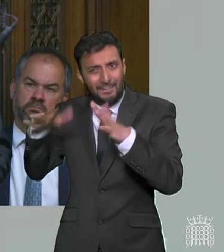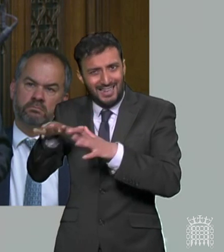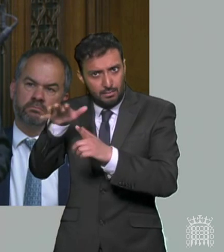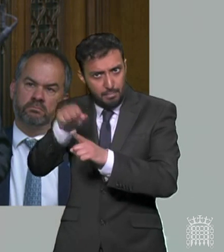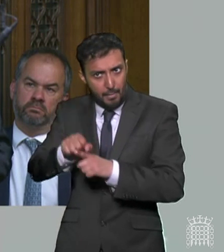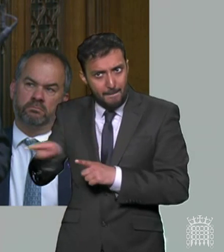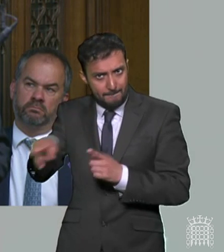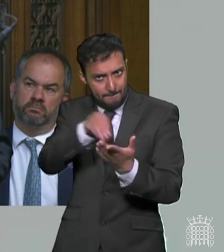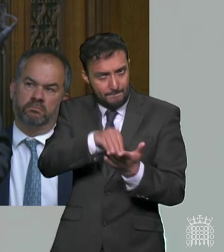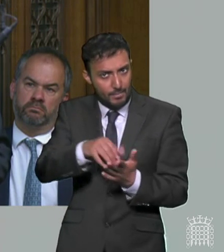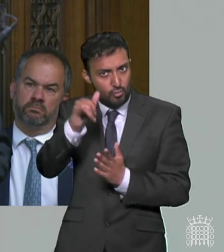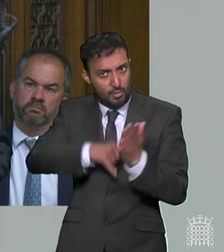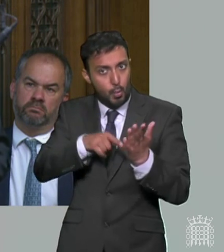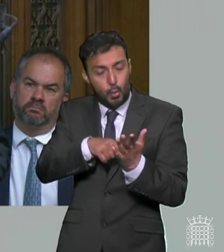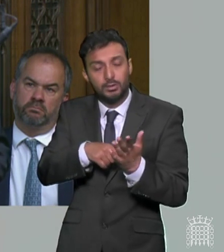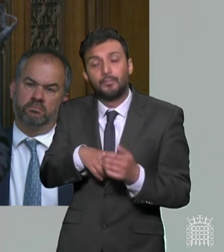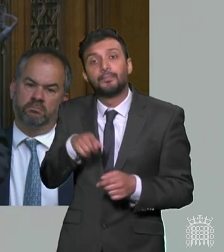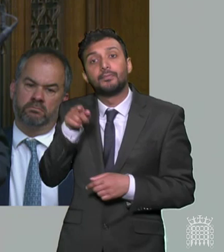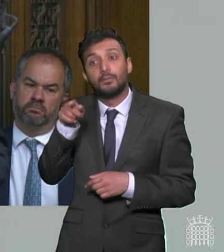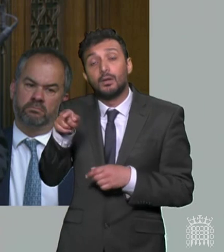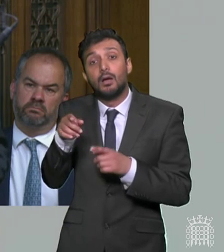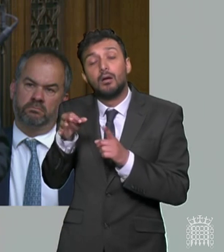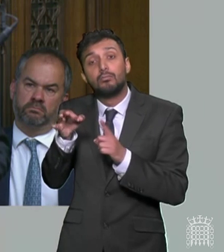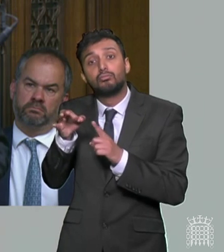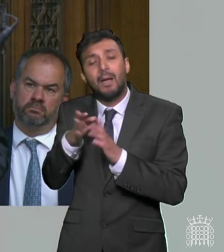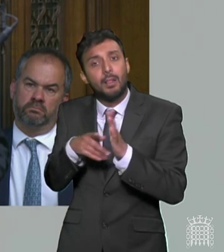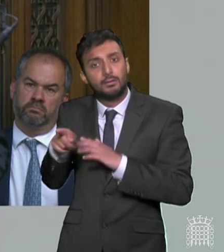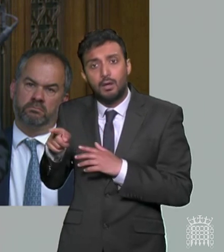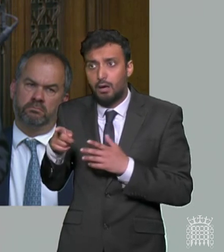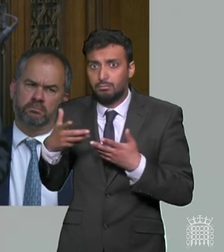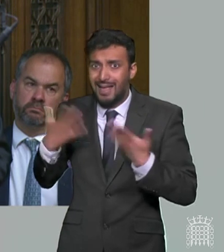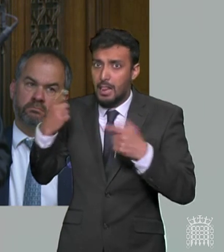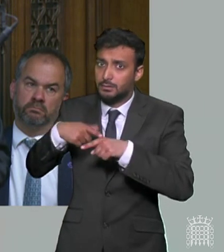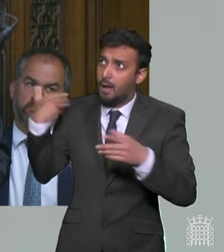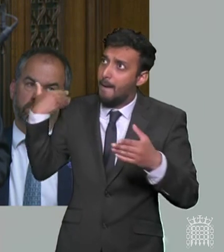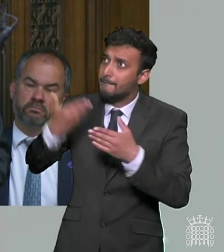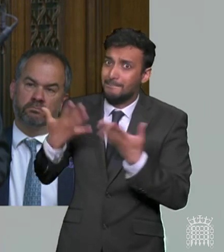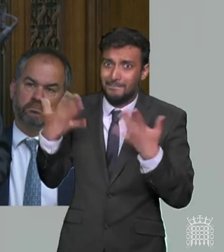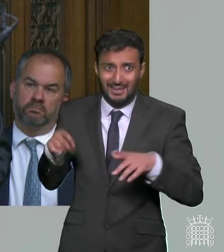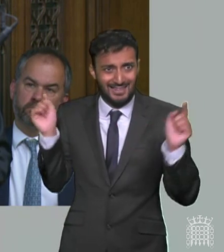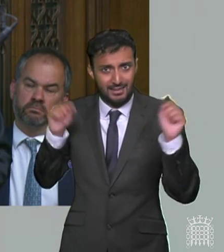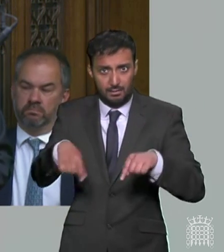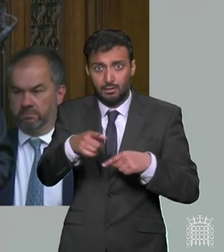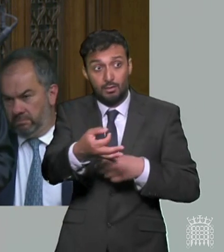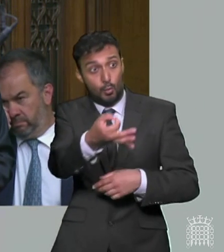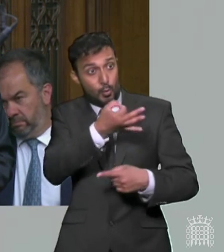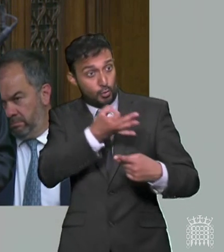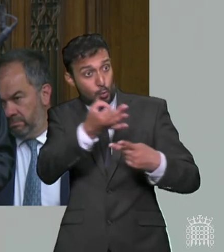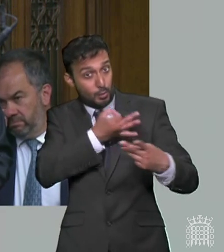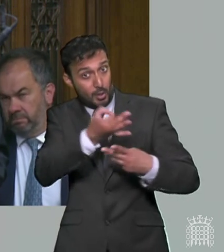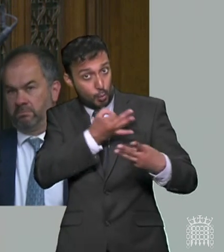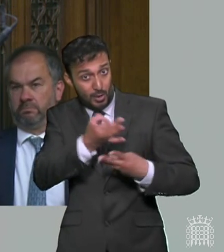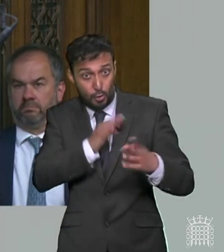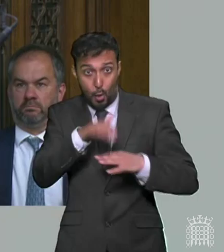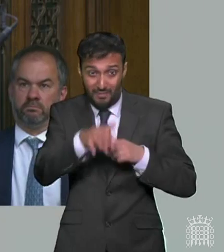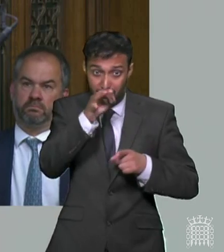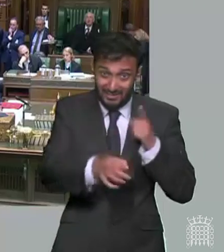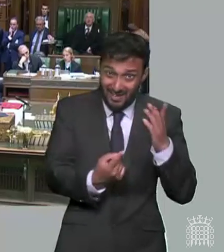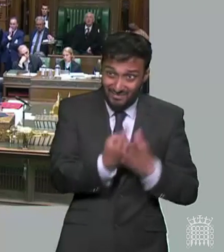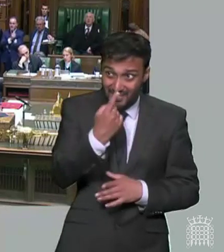Has he on any occasion come to the House in response to specific questions about specific events, and deliberately lied to us?